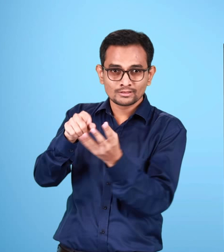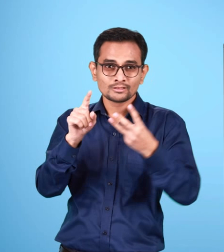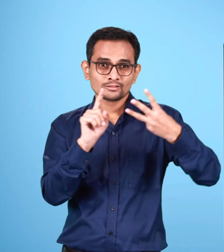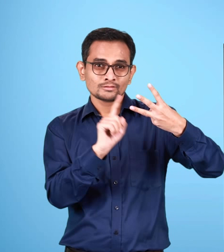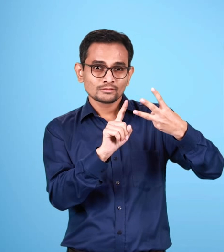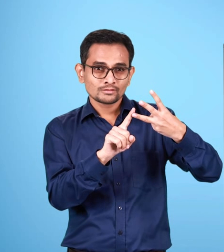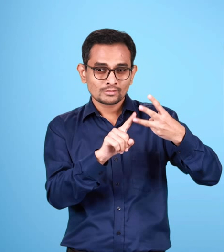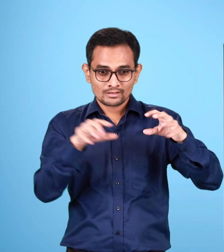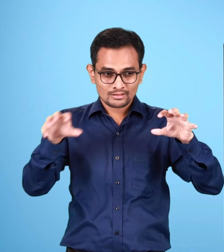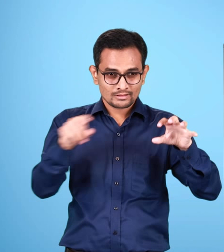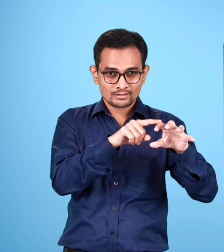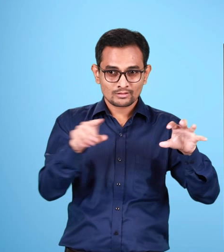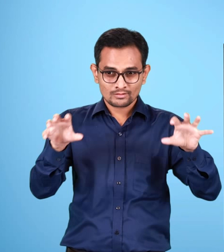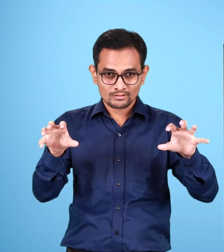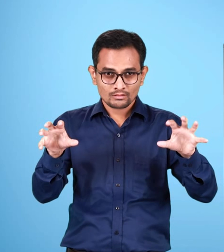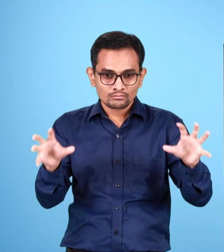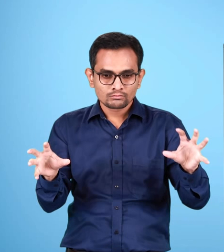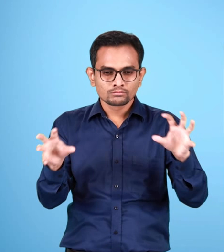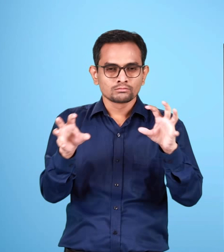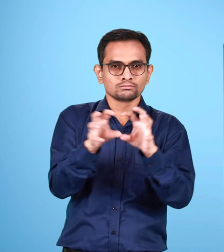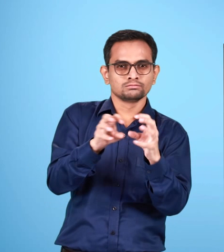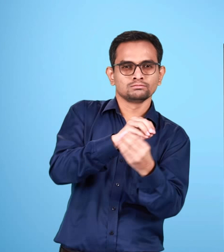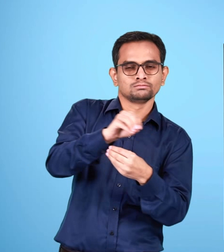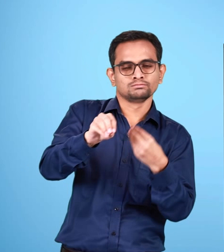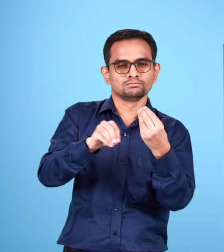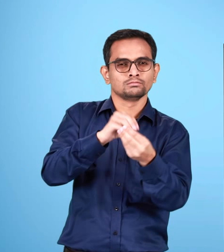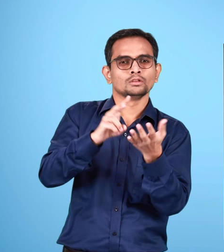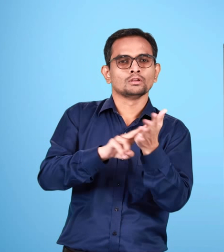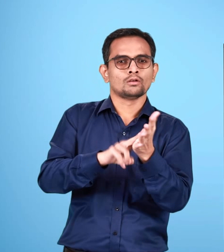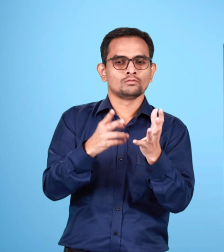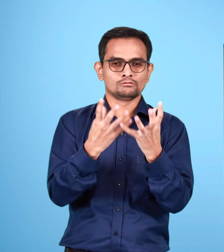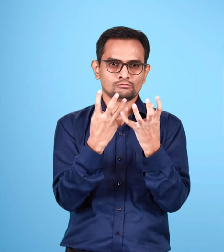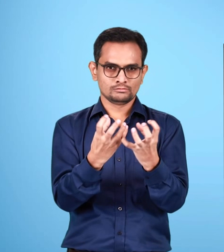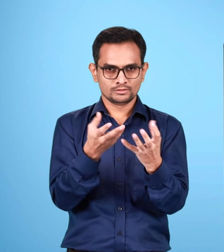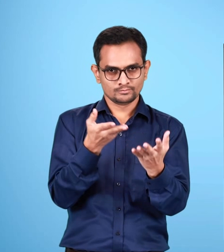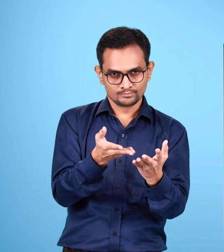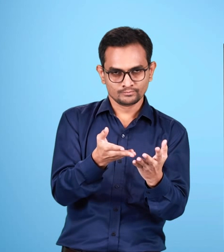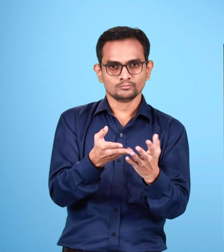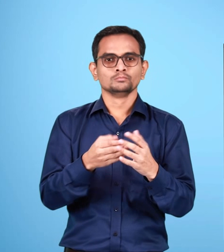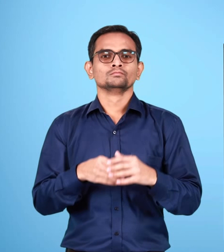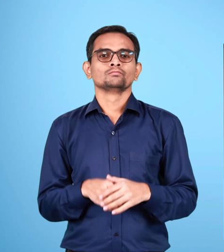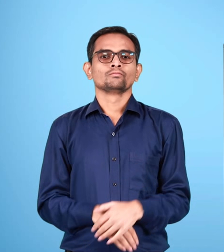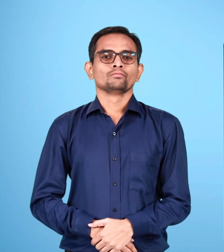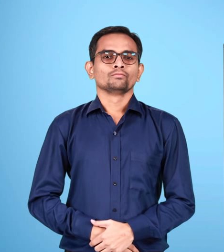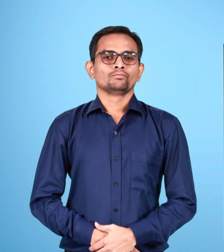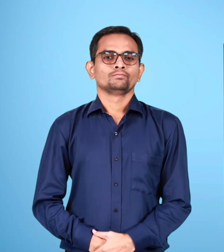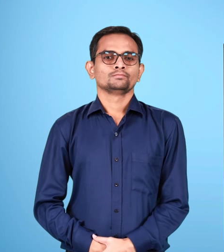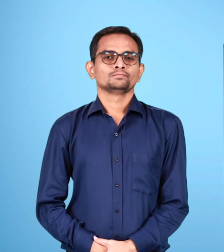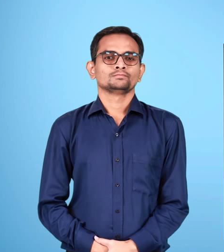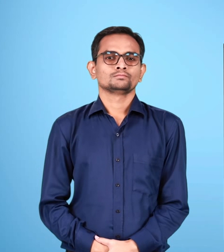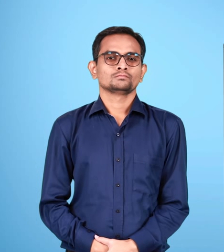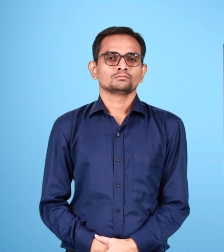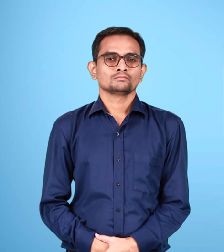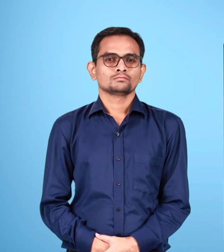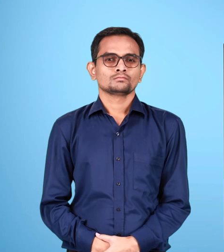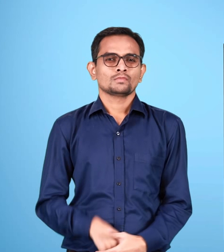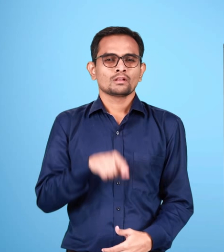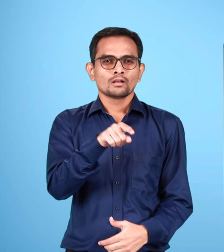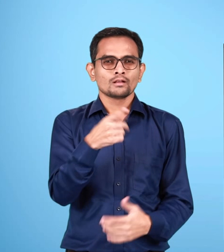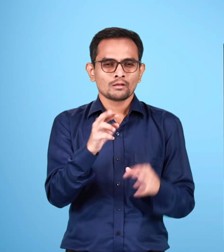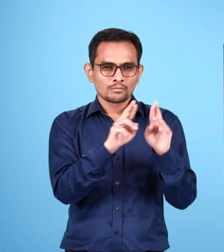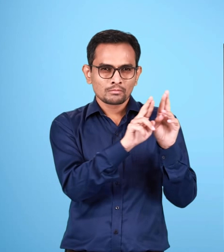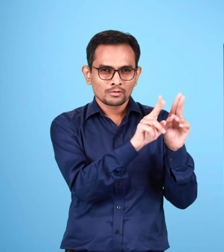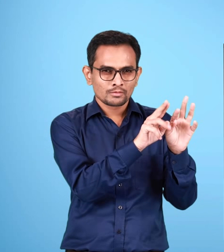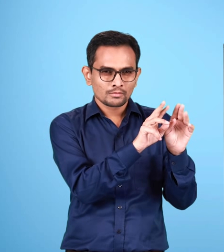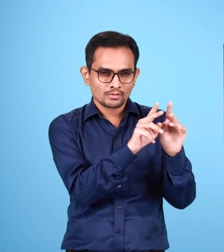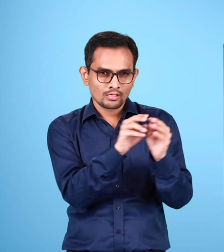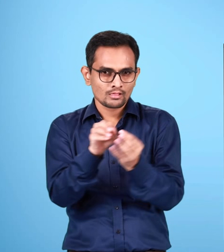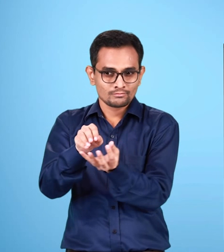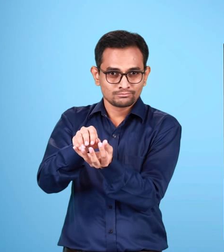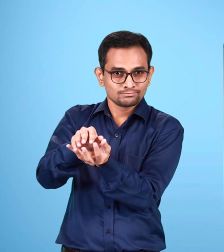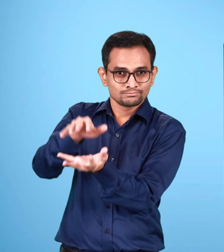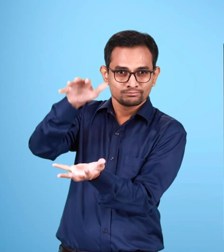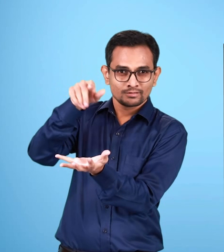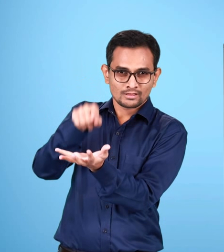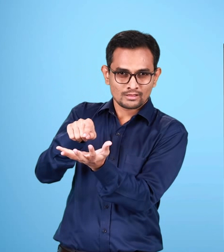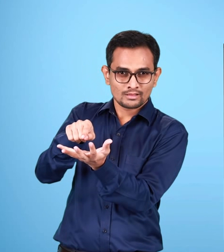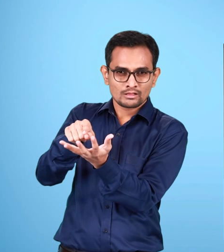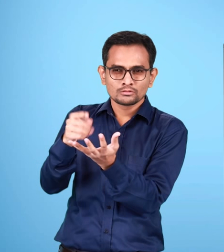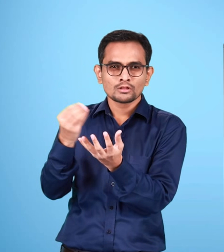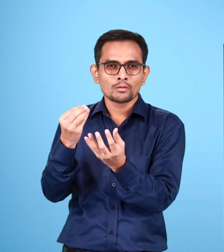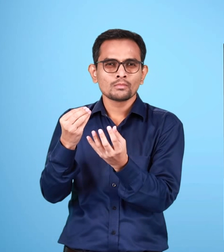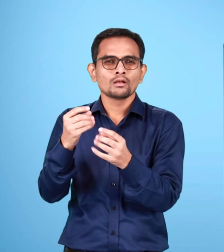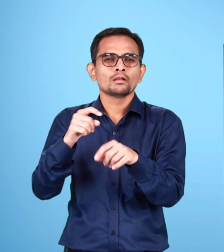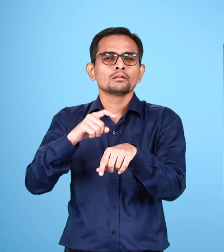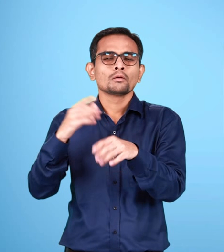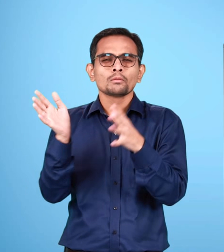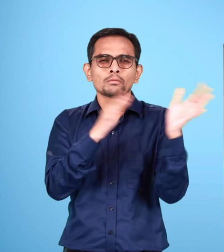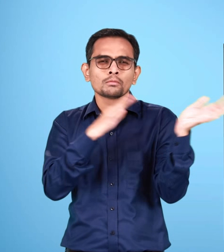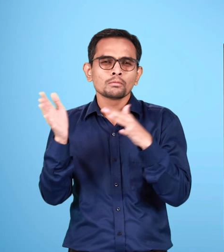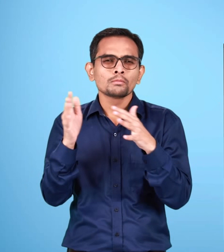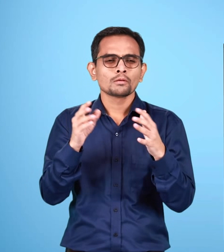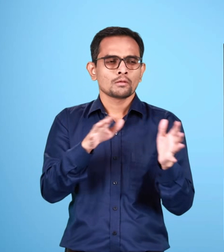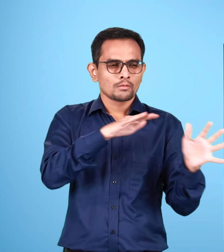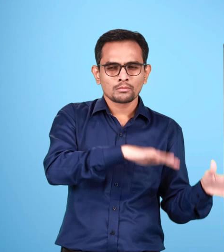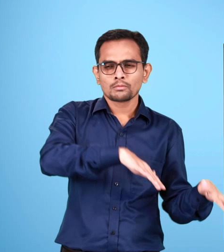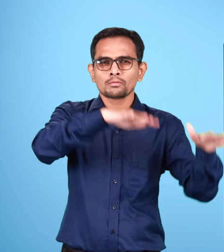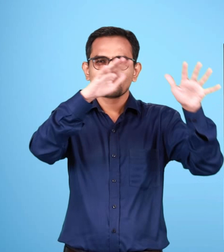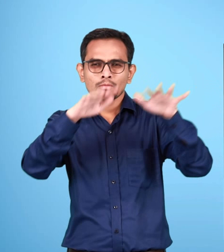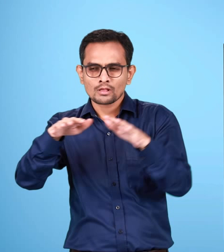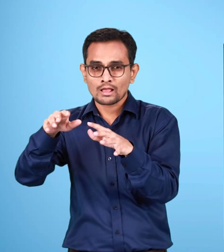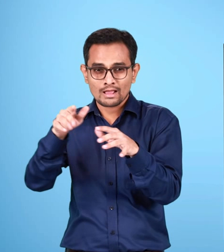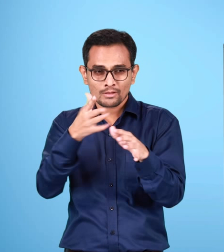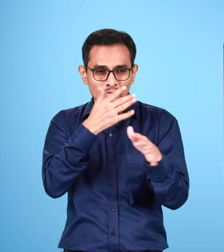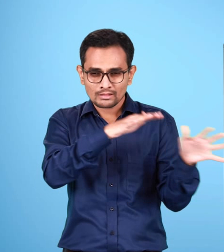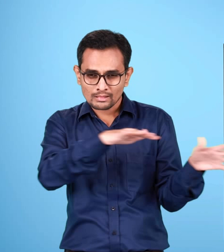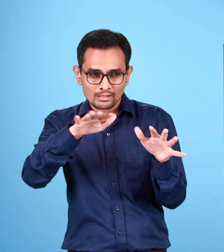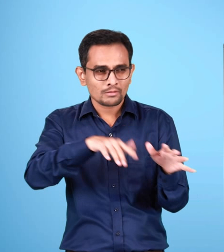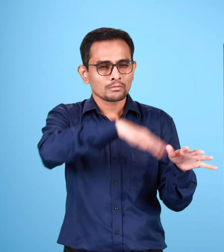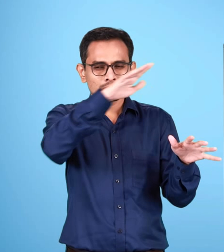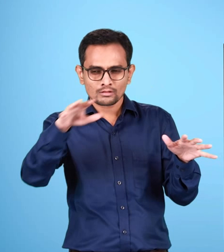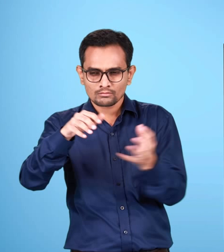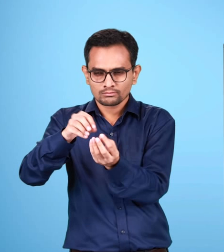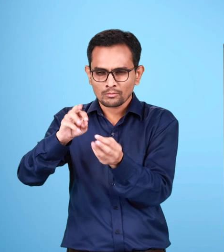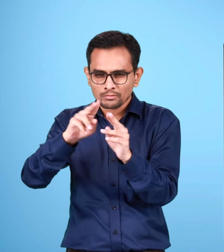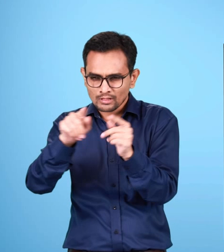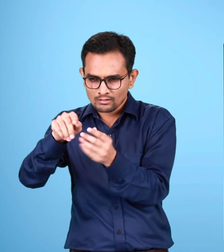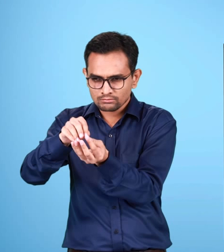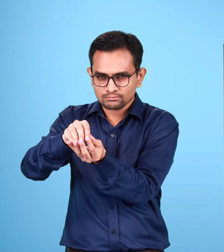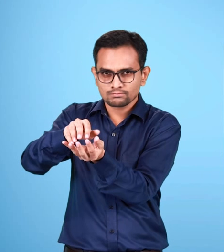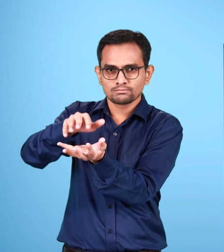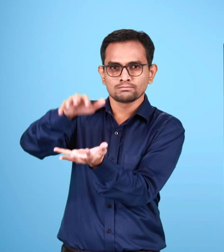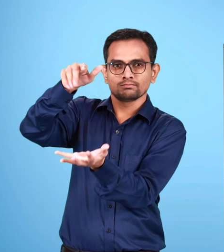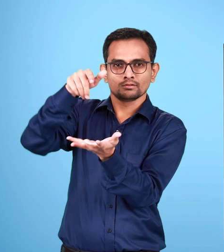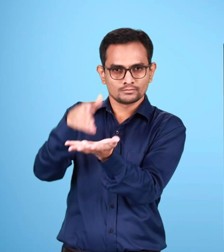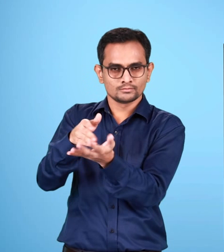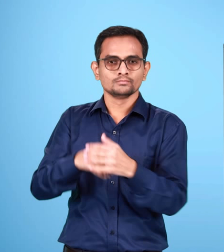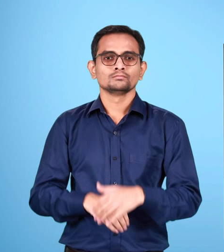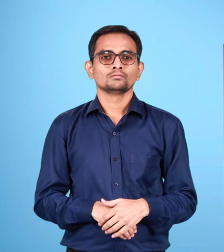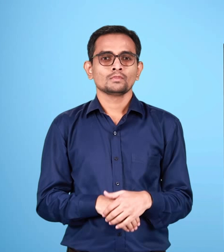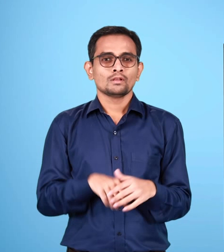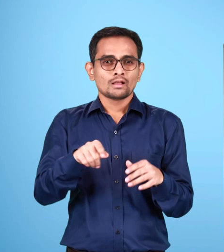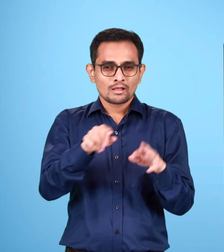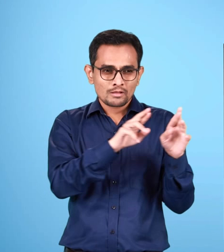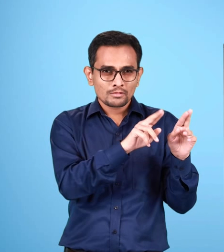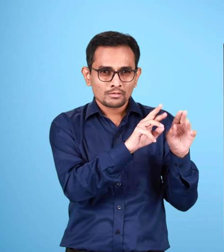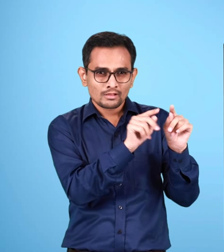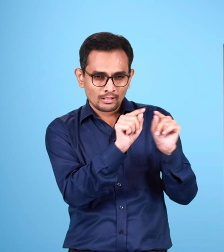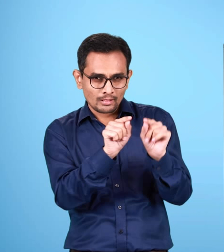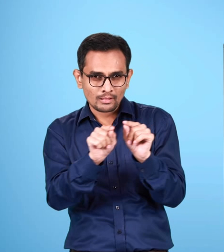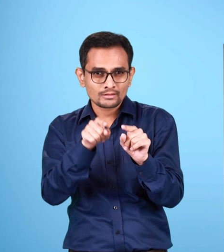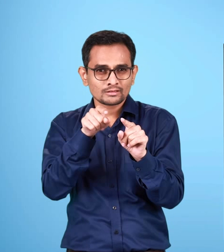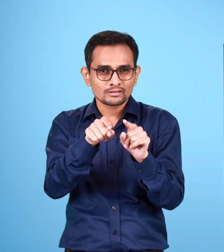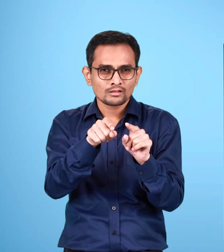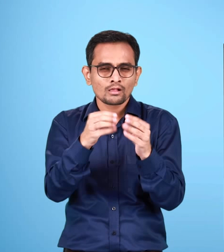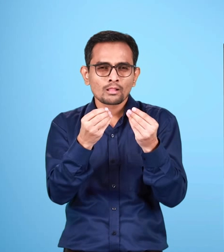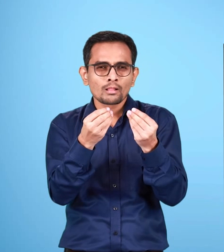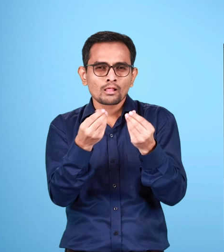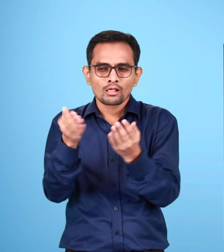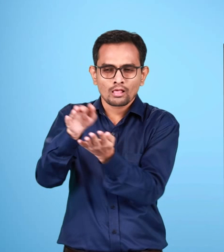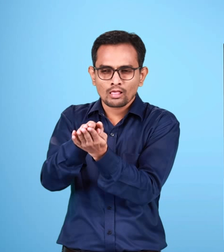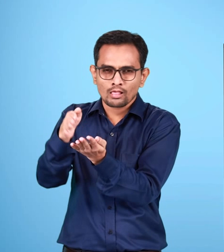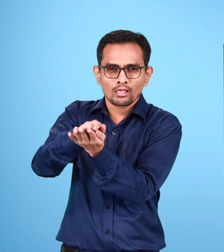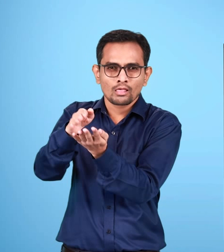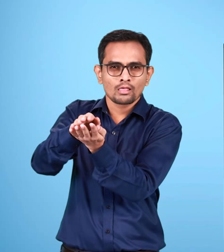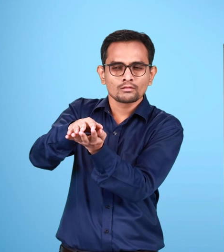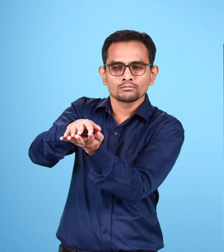and metamorphic rocks. Rocks formed from sediments are called sedimentary rocks. Sediments are transported and deposited in layers by wind, water, etc. These loose sediments are compressed